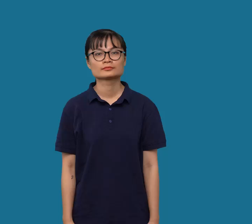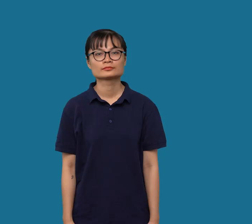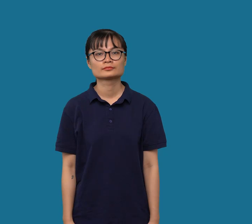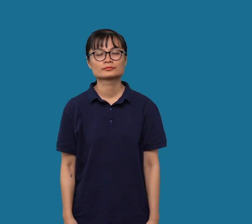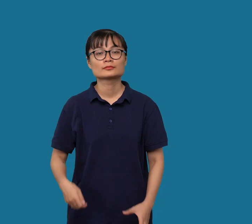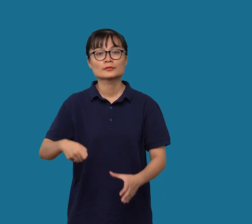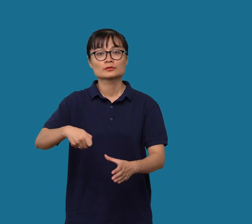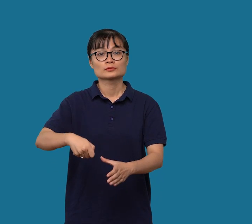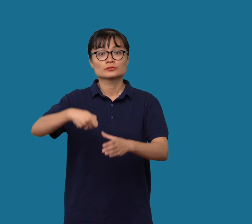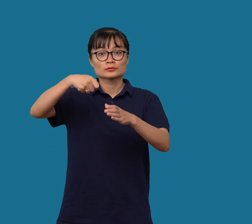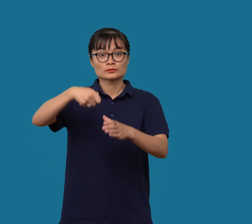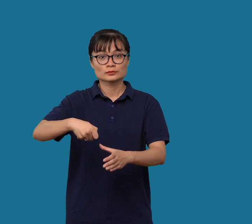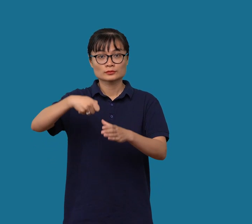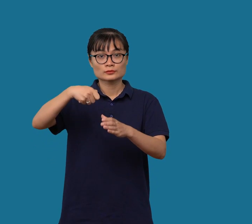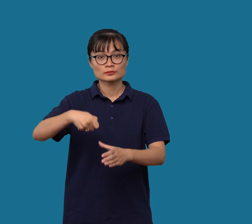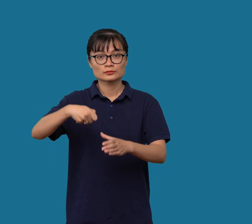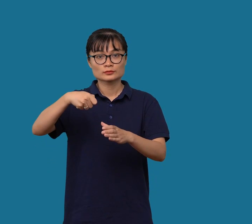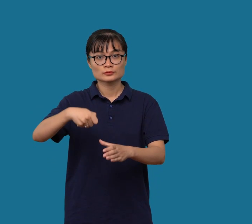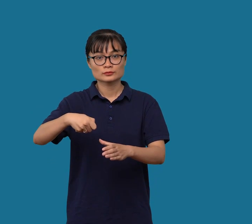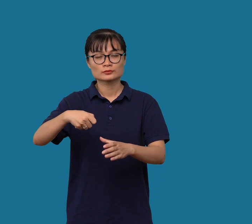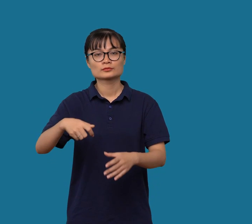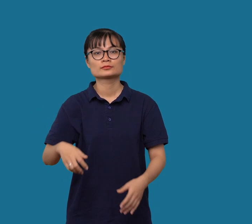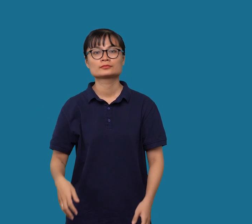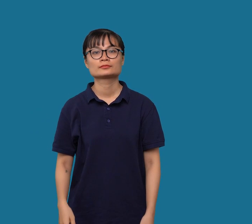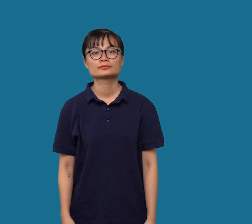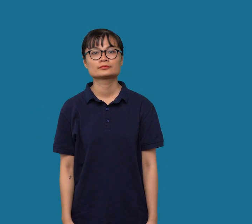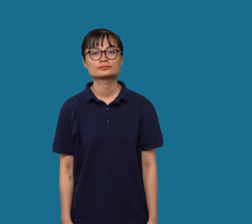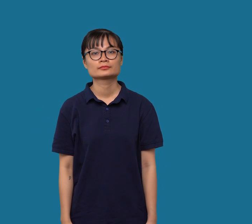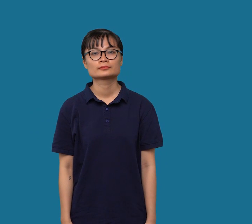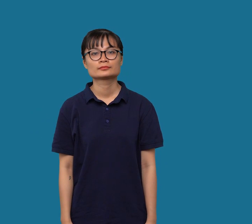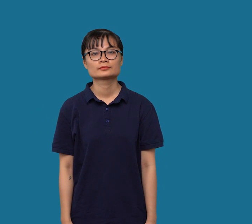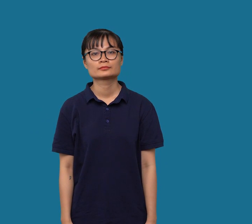xô